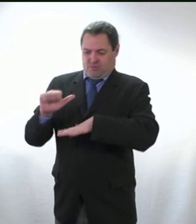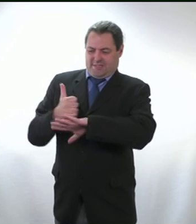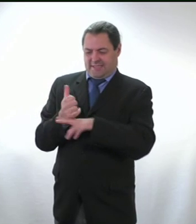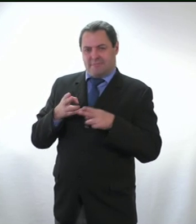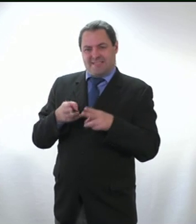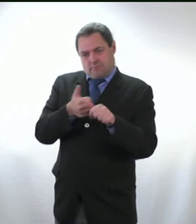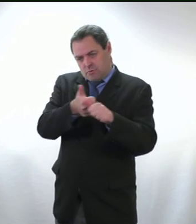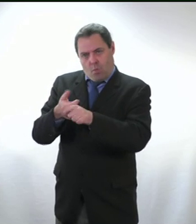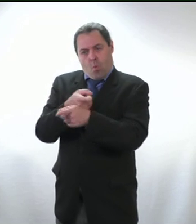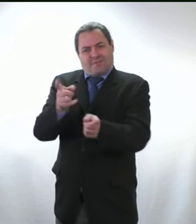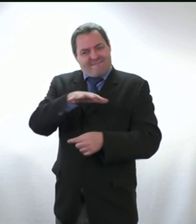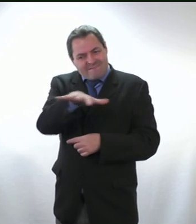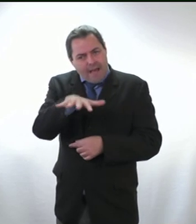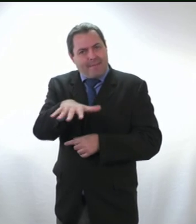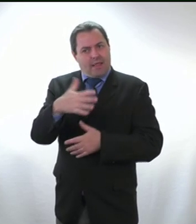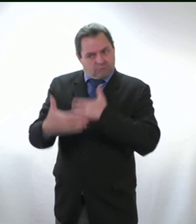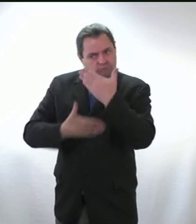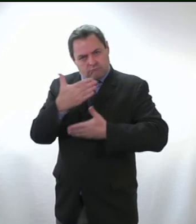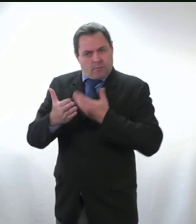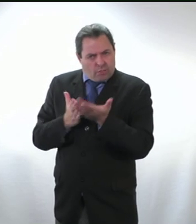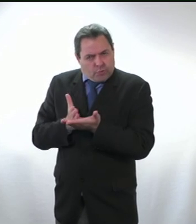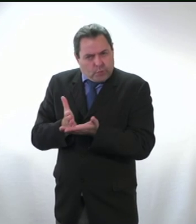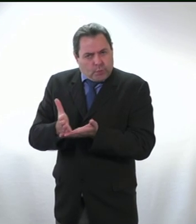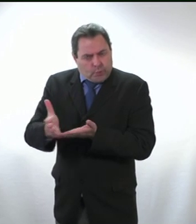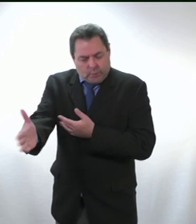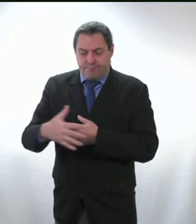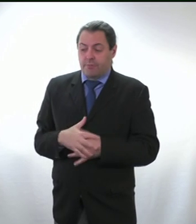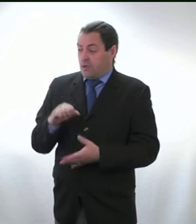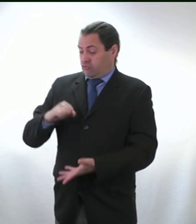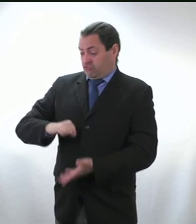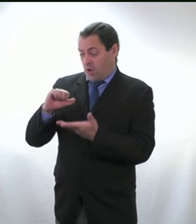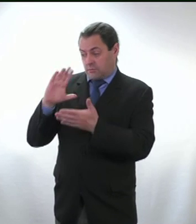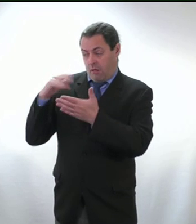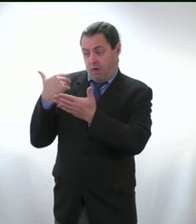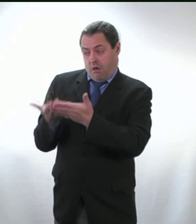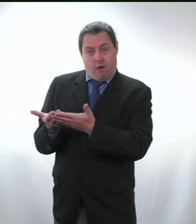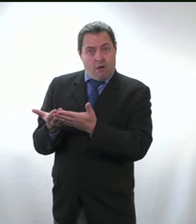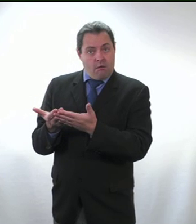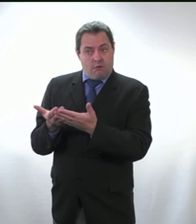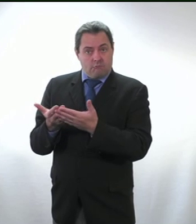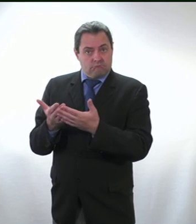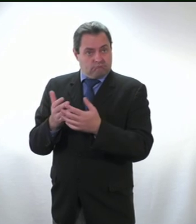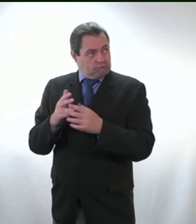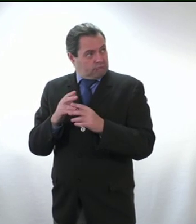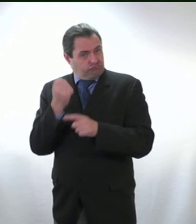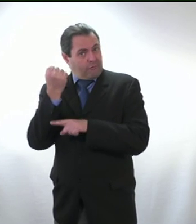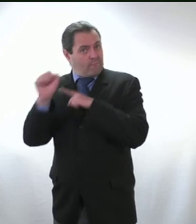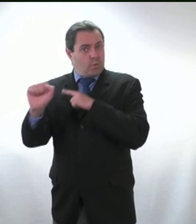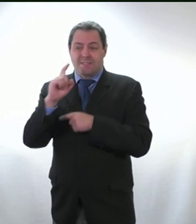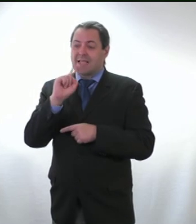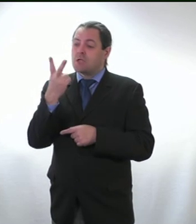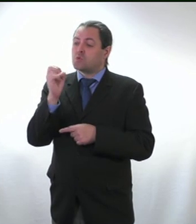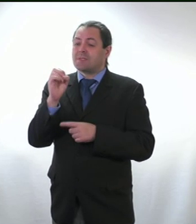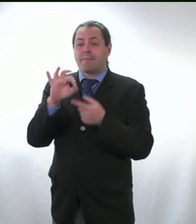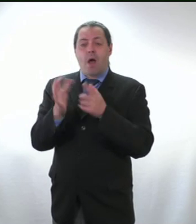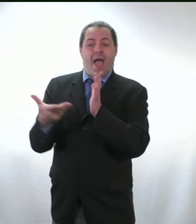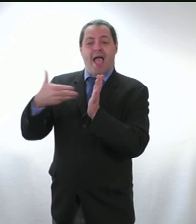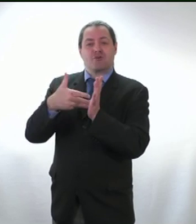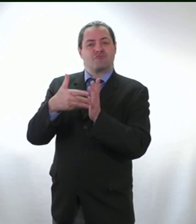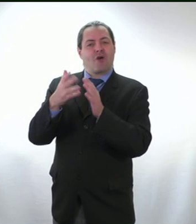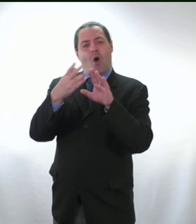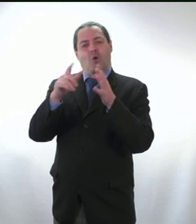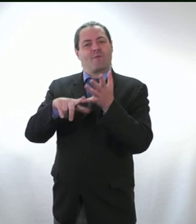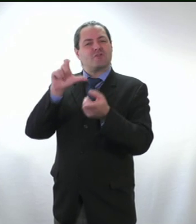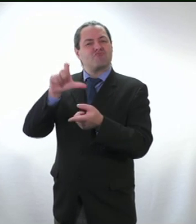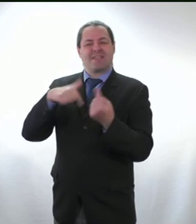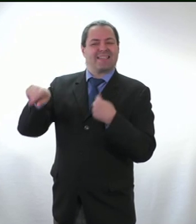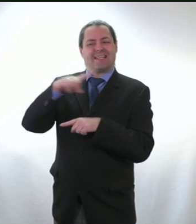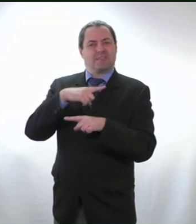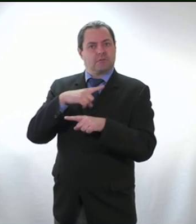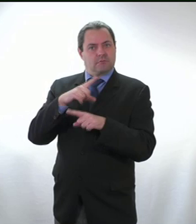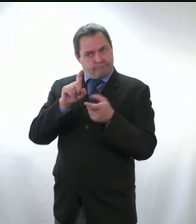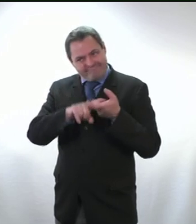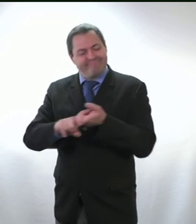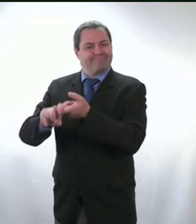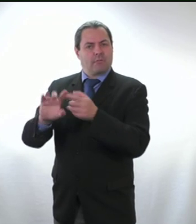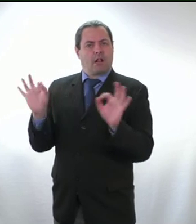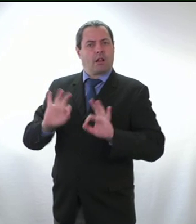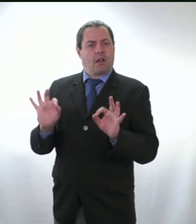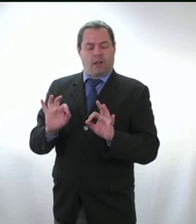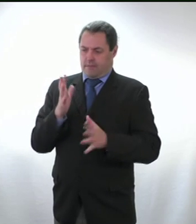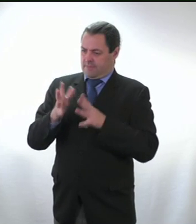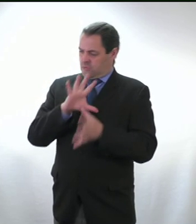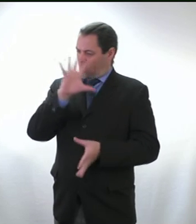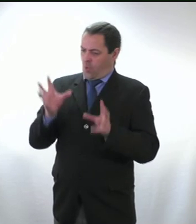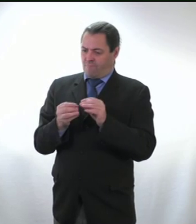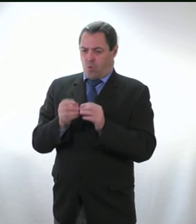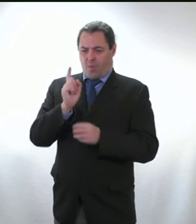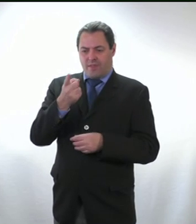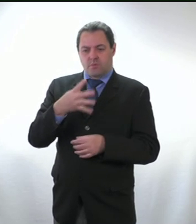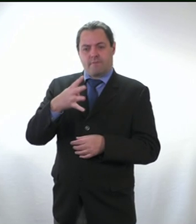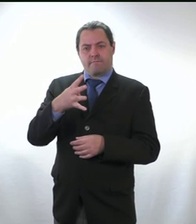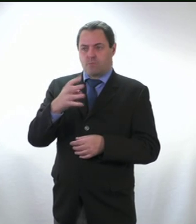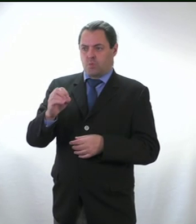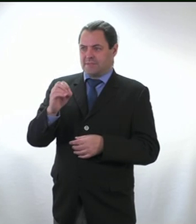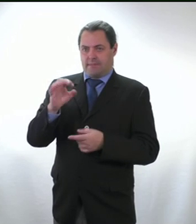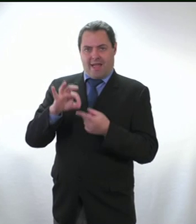The Chancellor has so far refused to commit to making the £20 universal credit uplift permanent, which means that 16 million people face losing an income equivalent of £1,040 overnight.